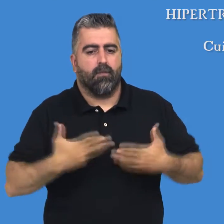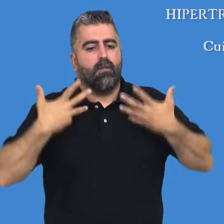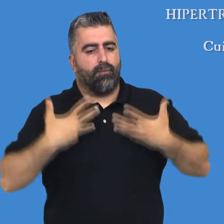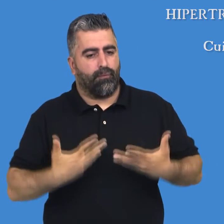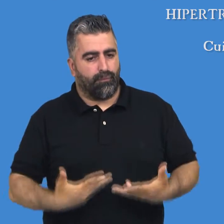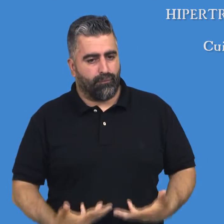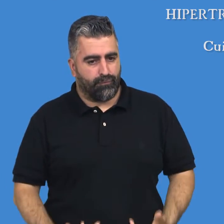relajar